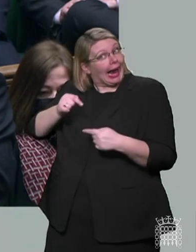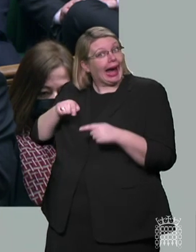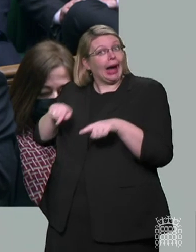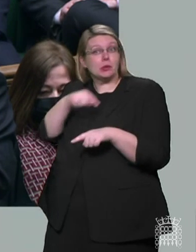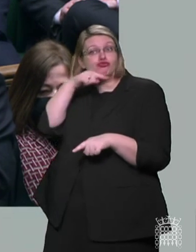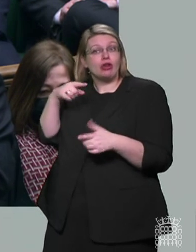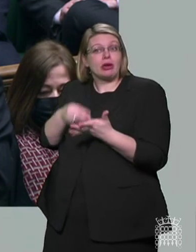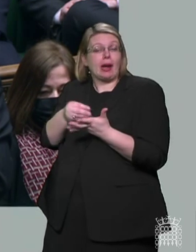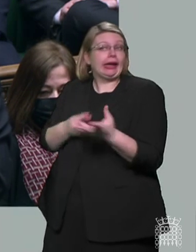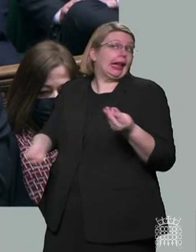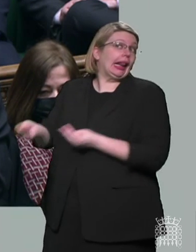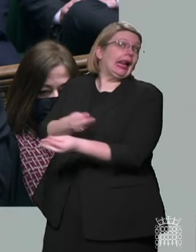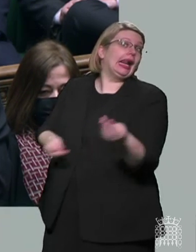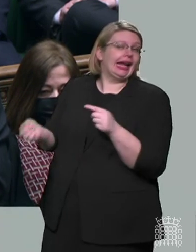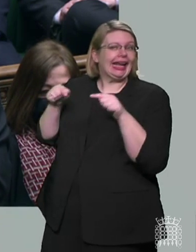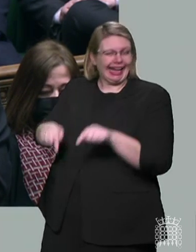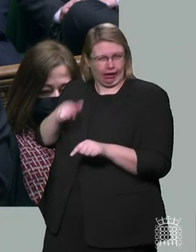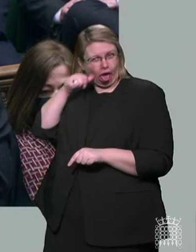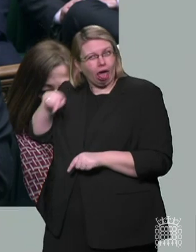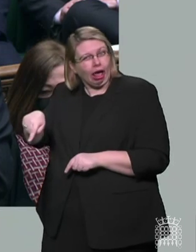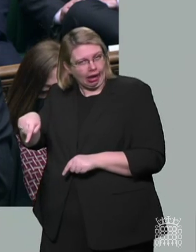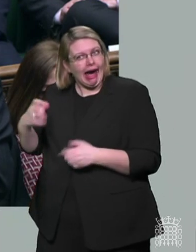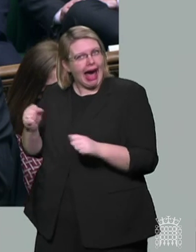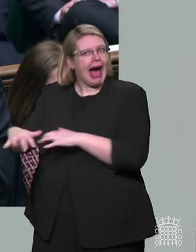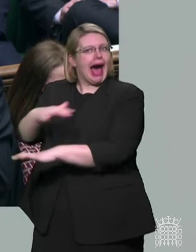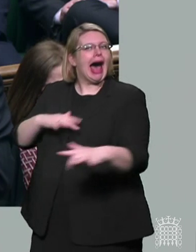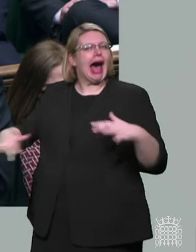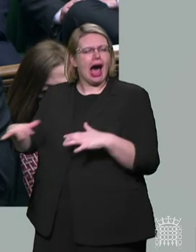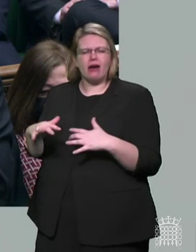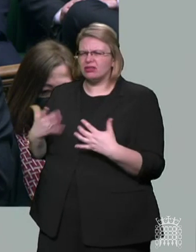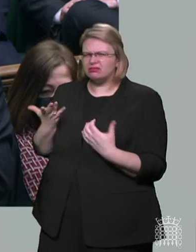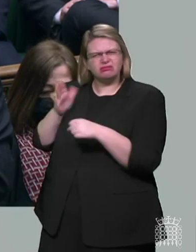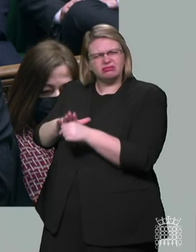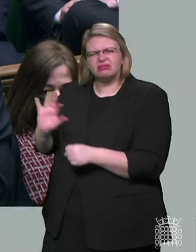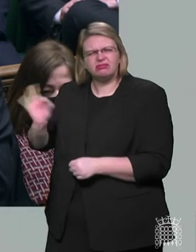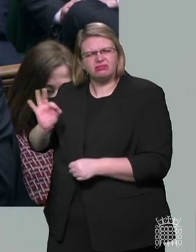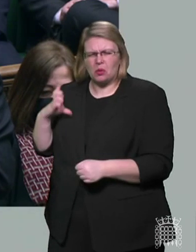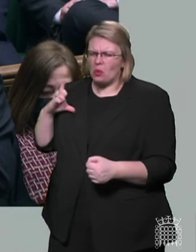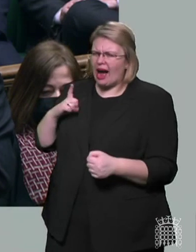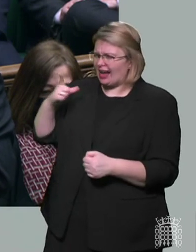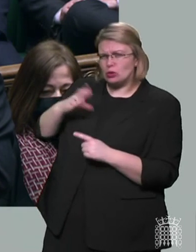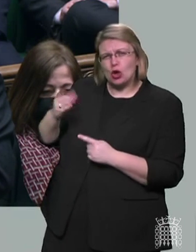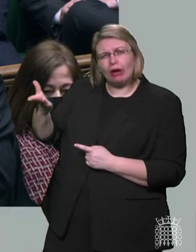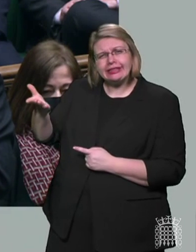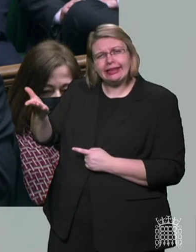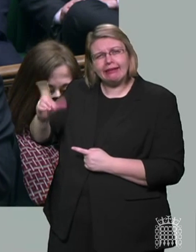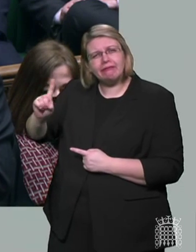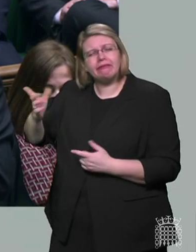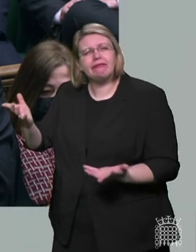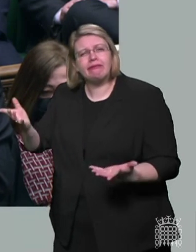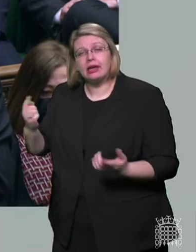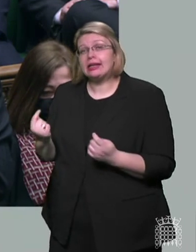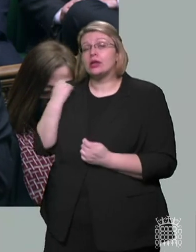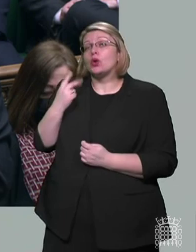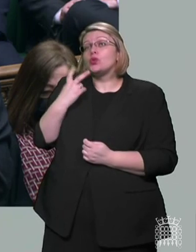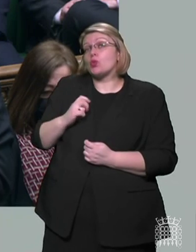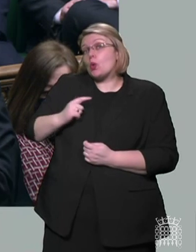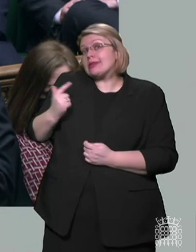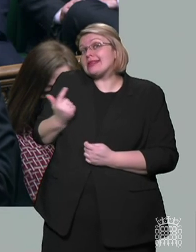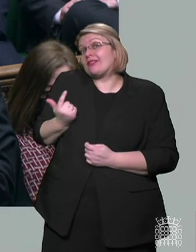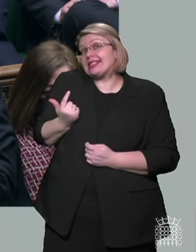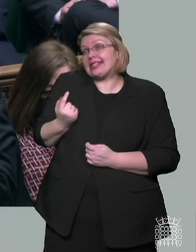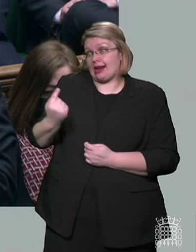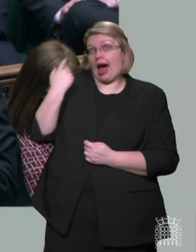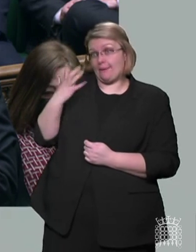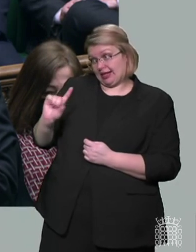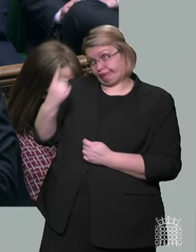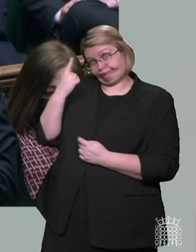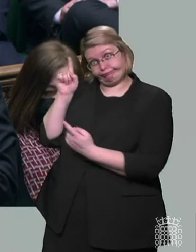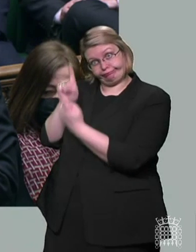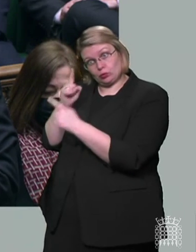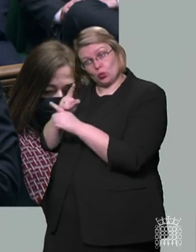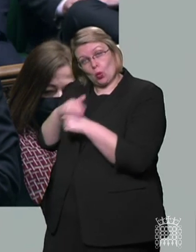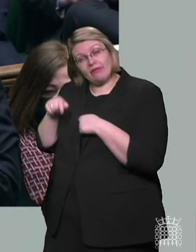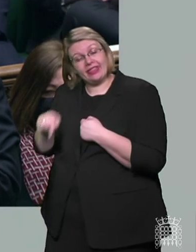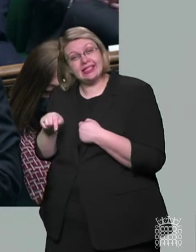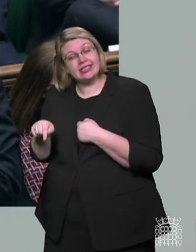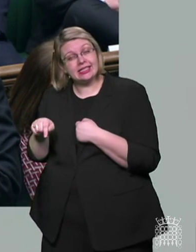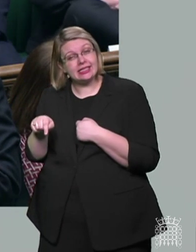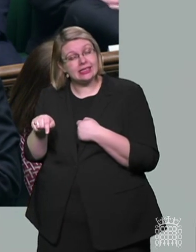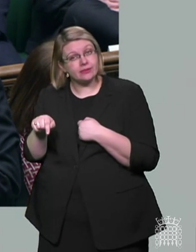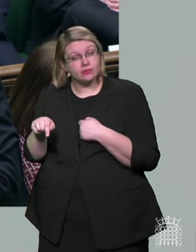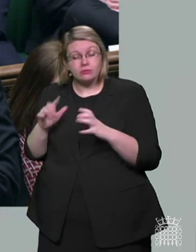In 2017, I went to the Prime Minister when he was Foreign Secretary and raised the issue of limited partnerships, of which 113 have been used to move $20.